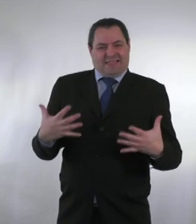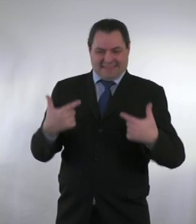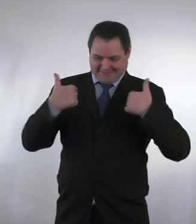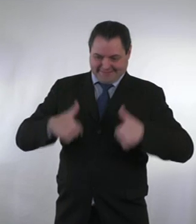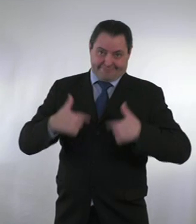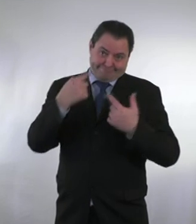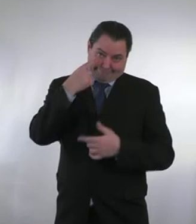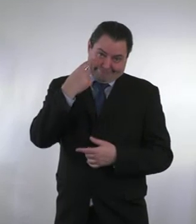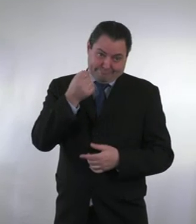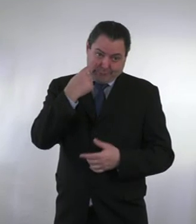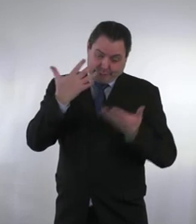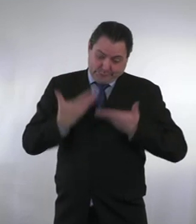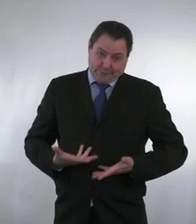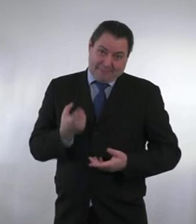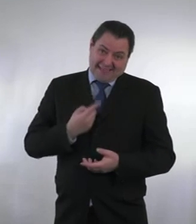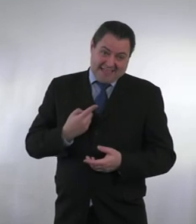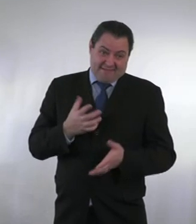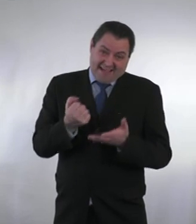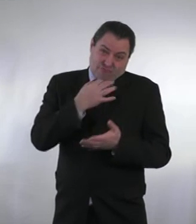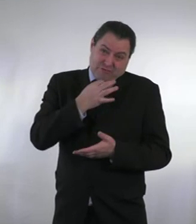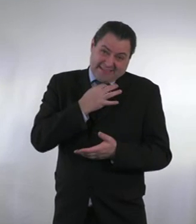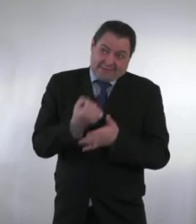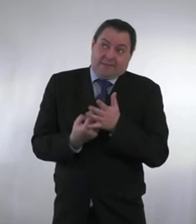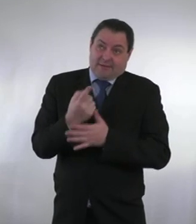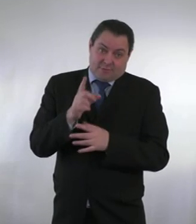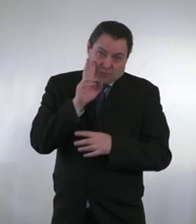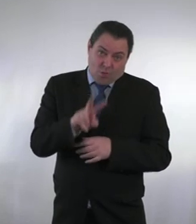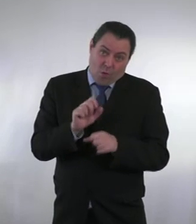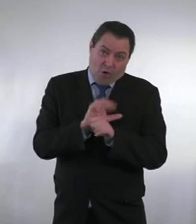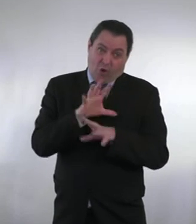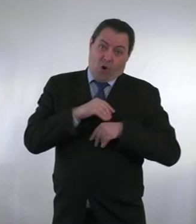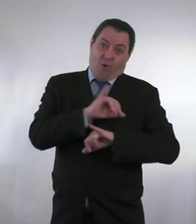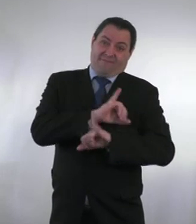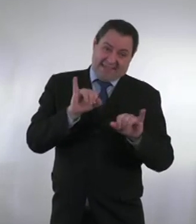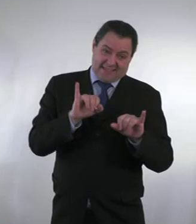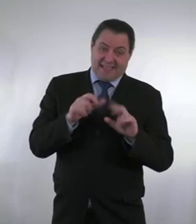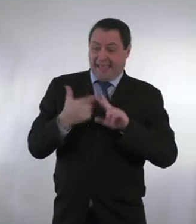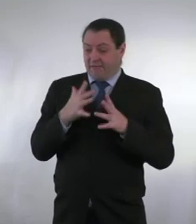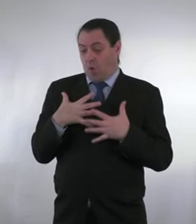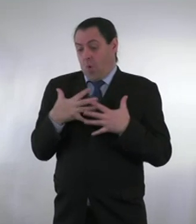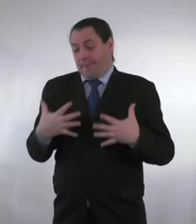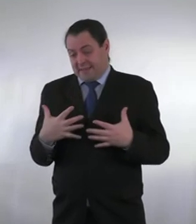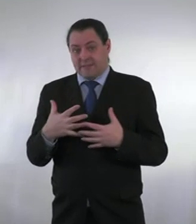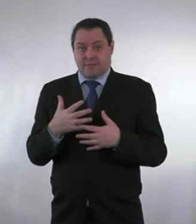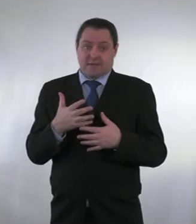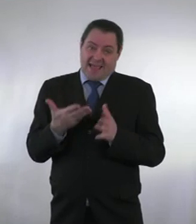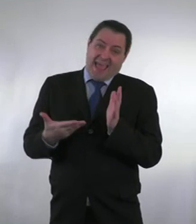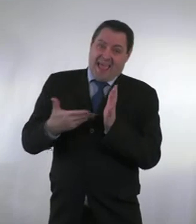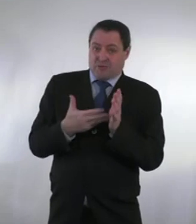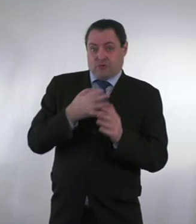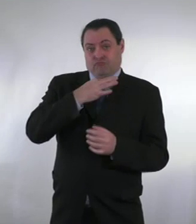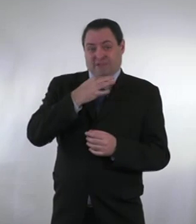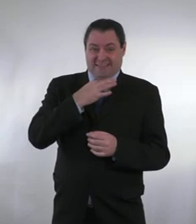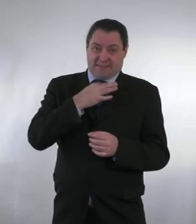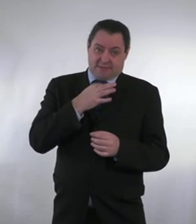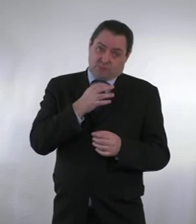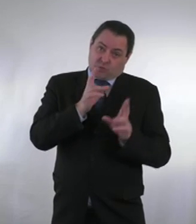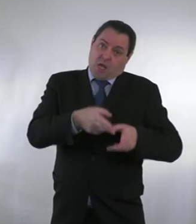There is no question but that it is a comorbidity factor in the pandemic.